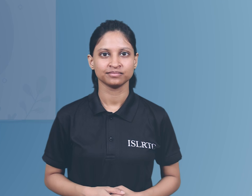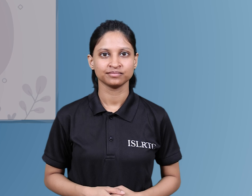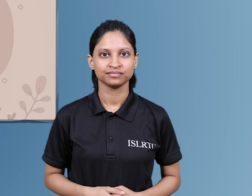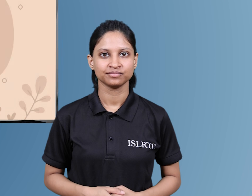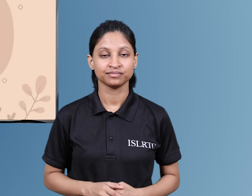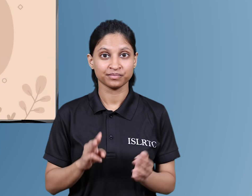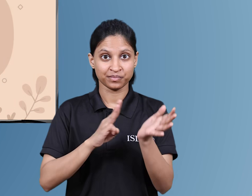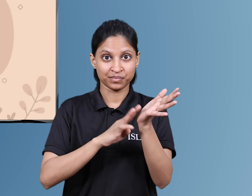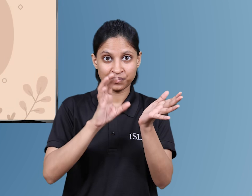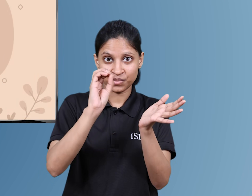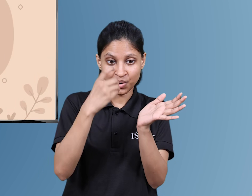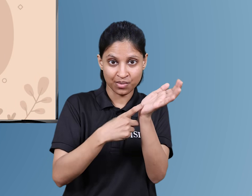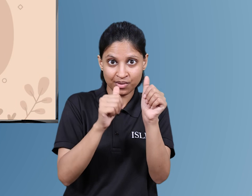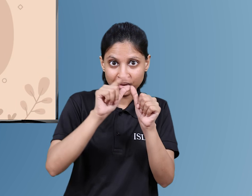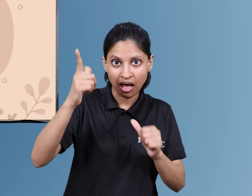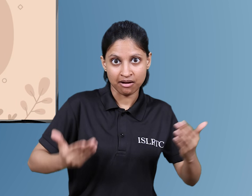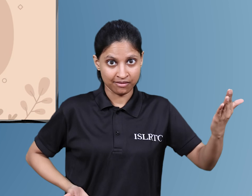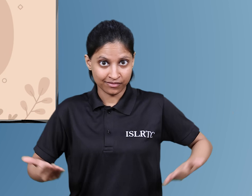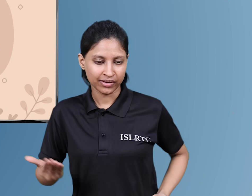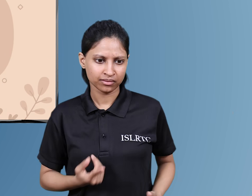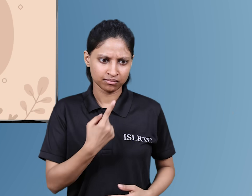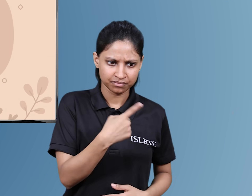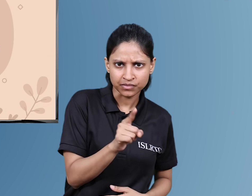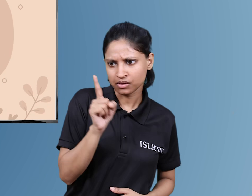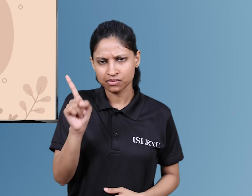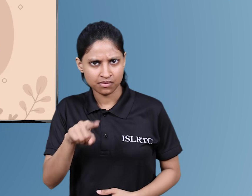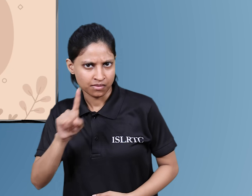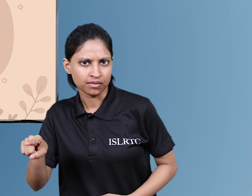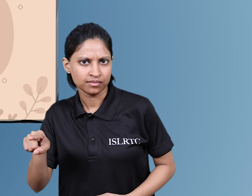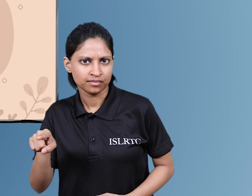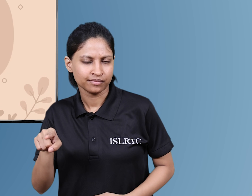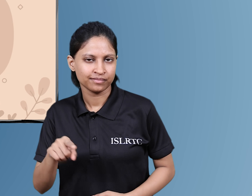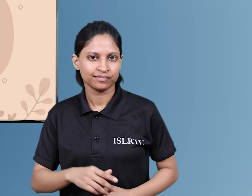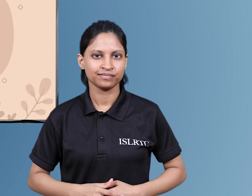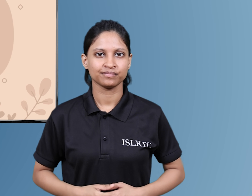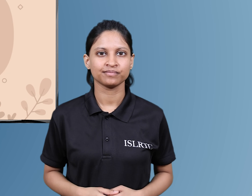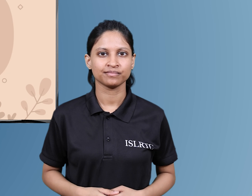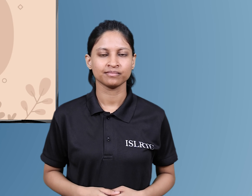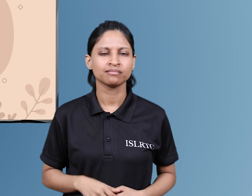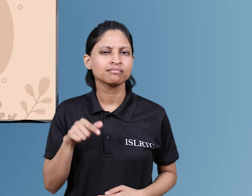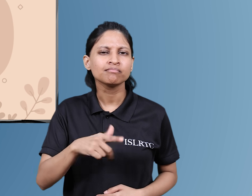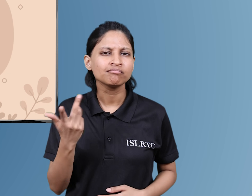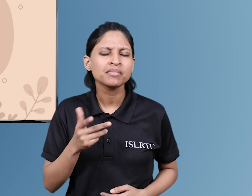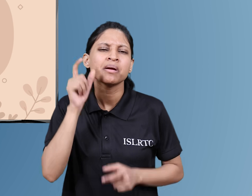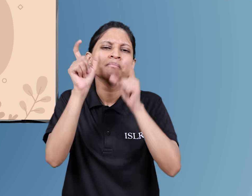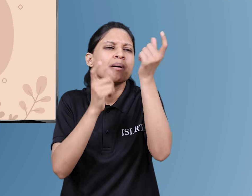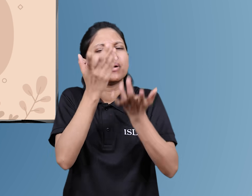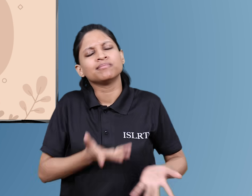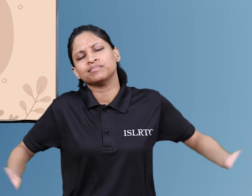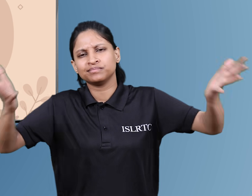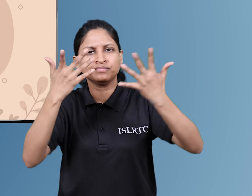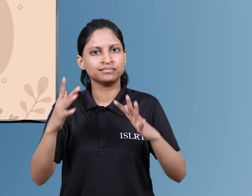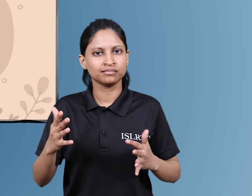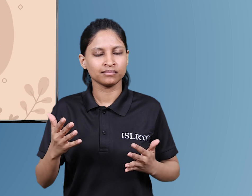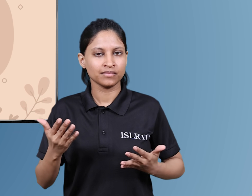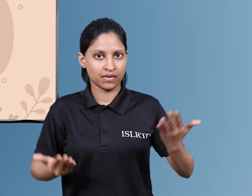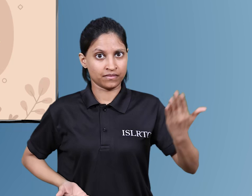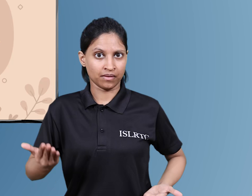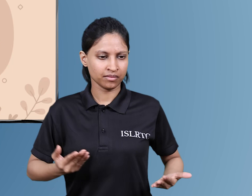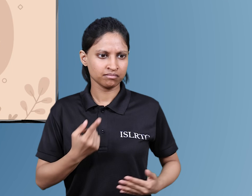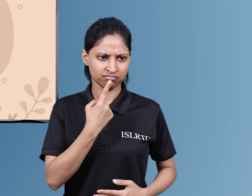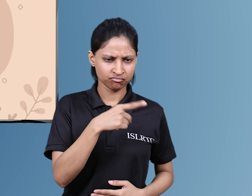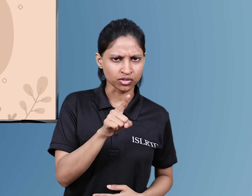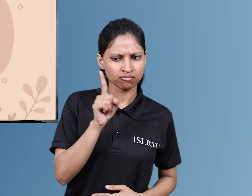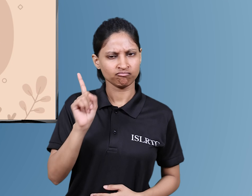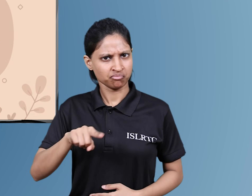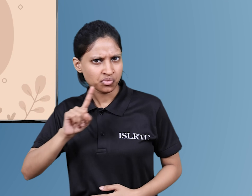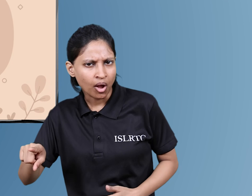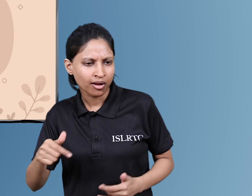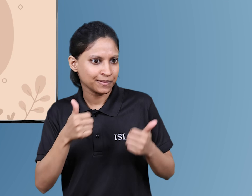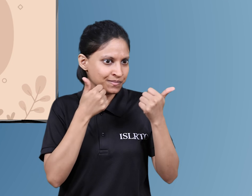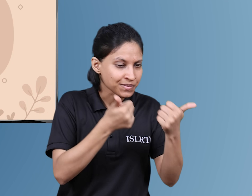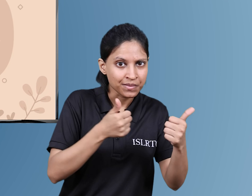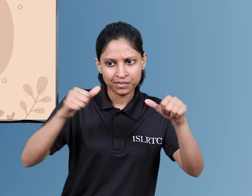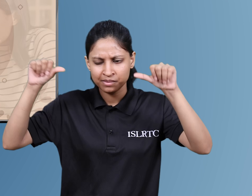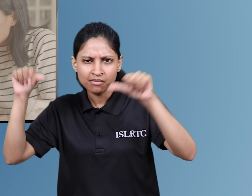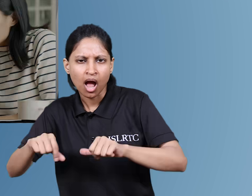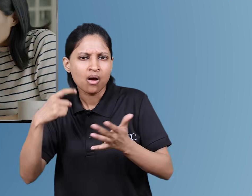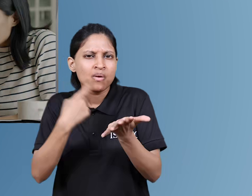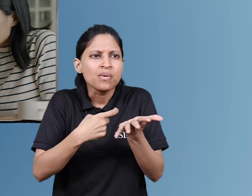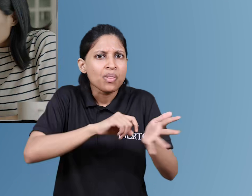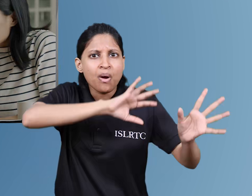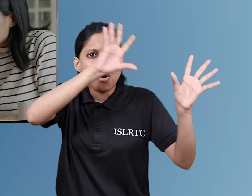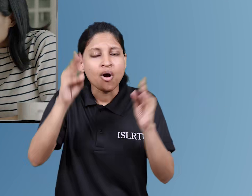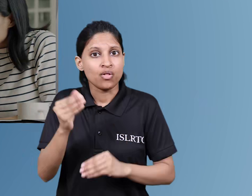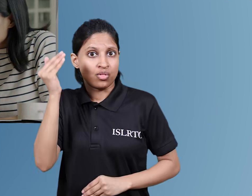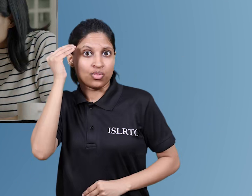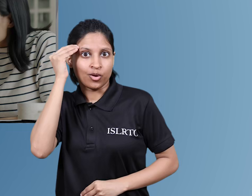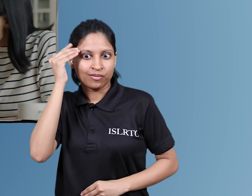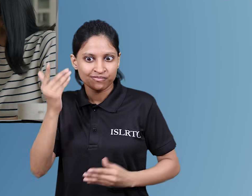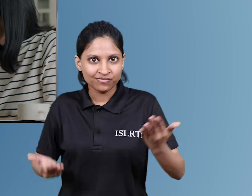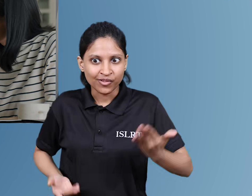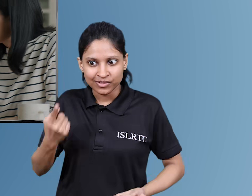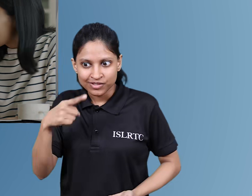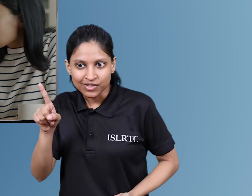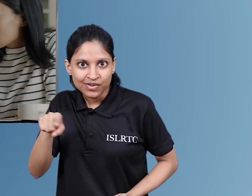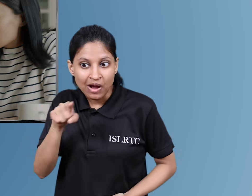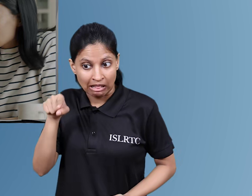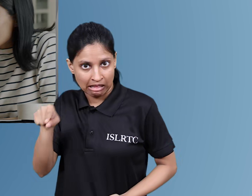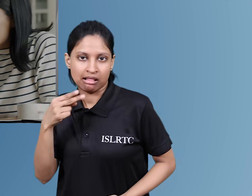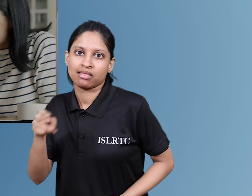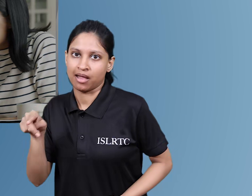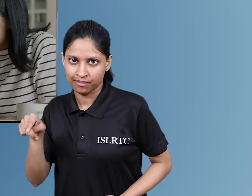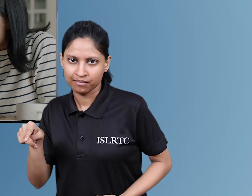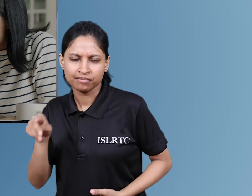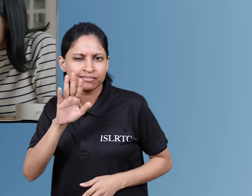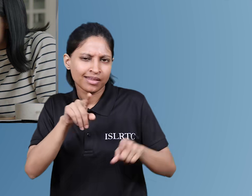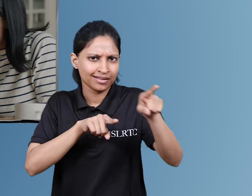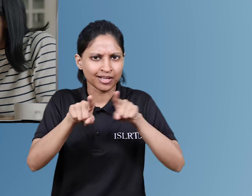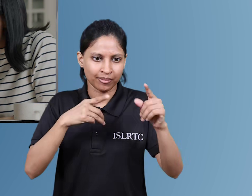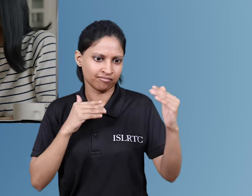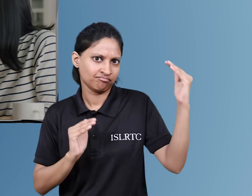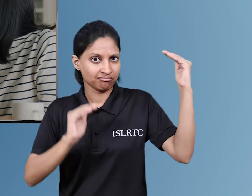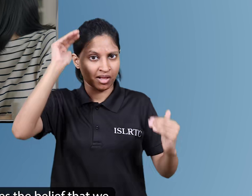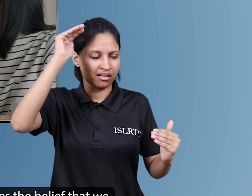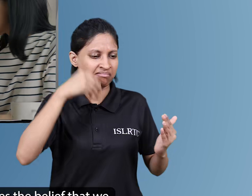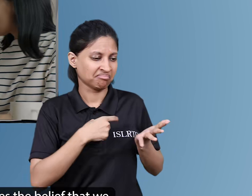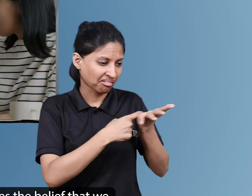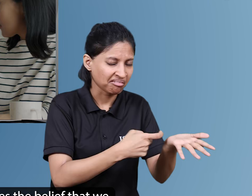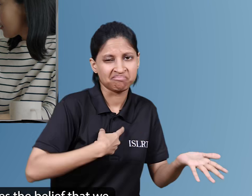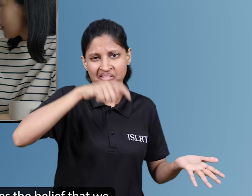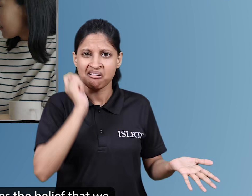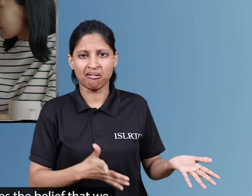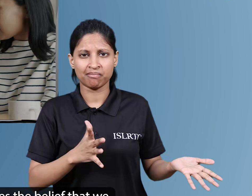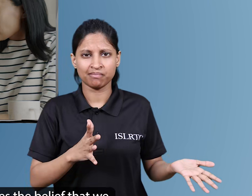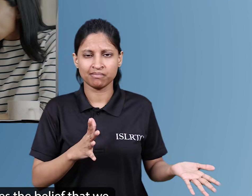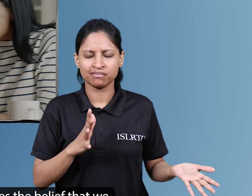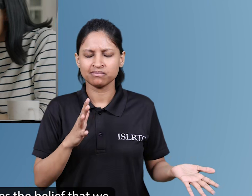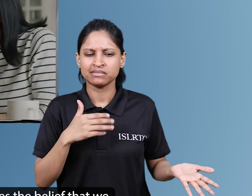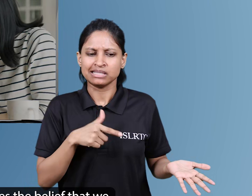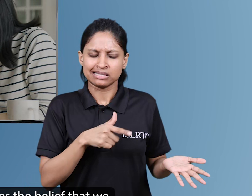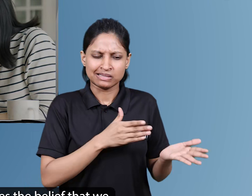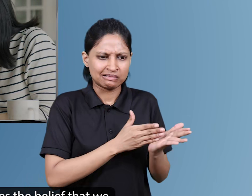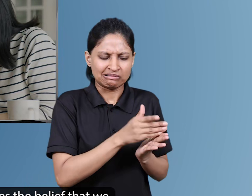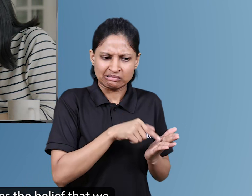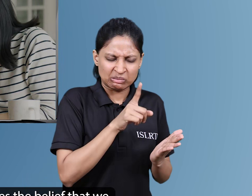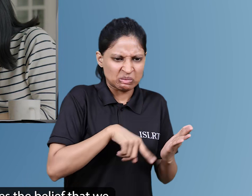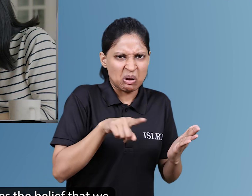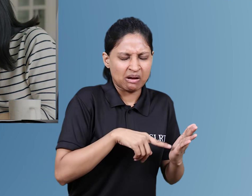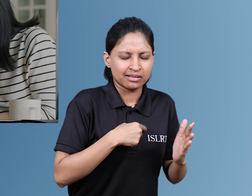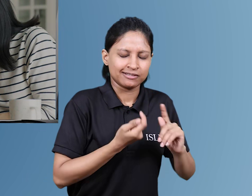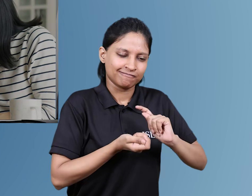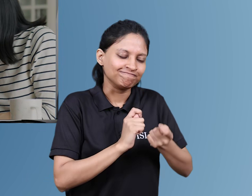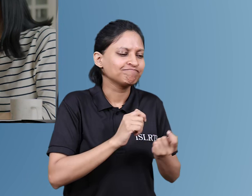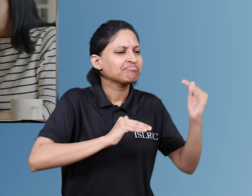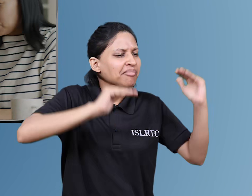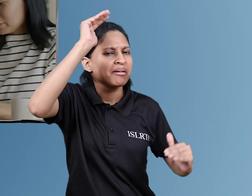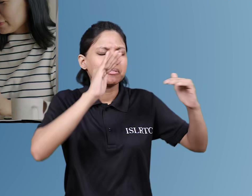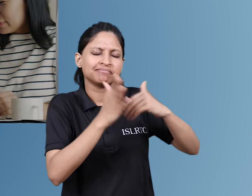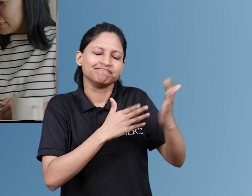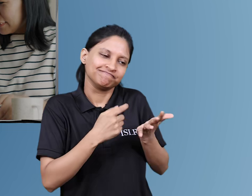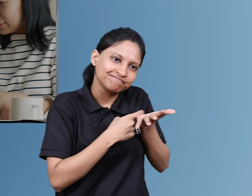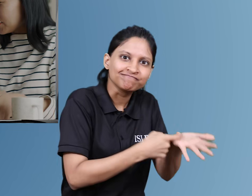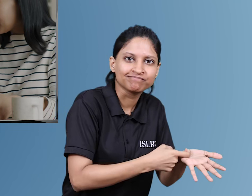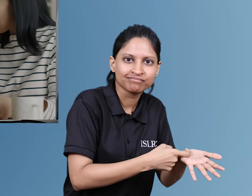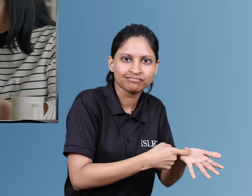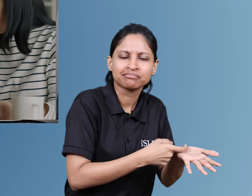Morality The principles that differentiate between right and wrong. or good and bad behavior, For example, morality dictates the belief that we should respect one another, regardless of age.